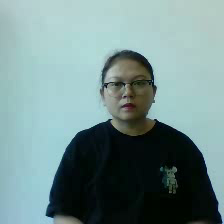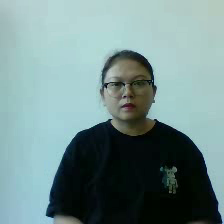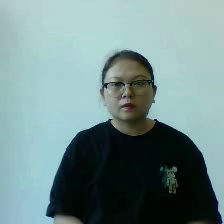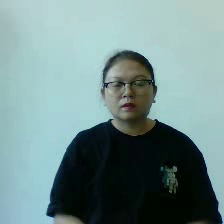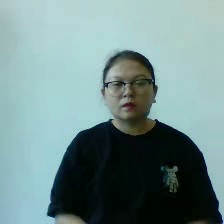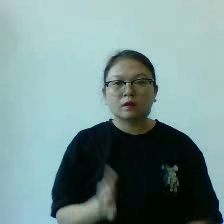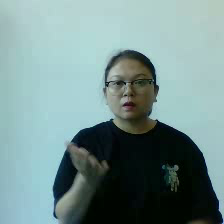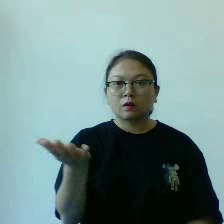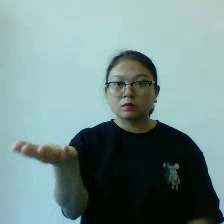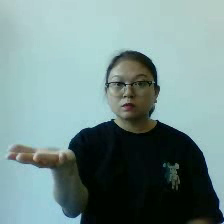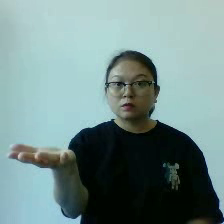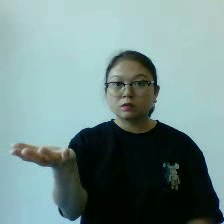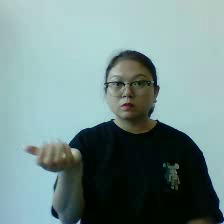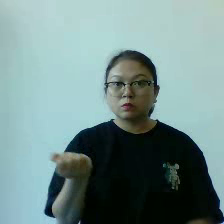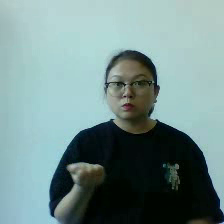Sử dụng